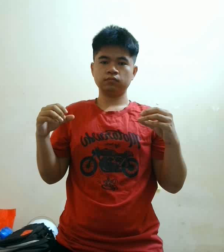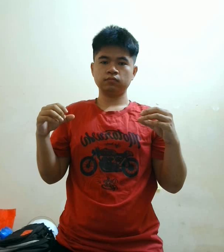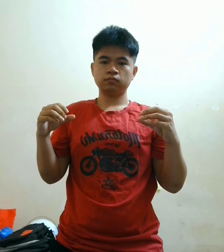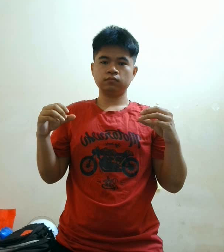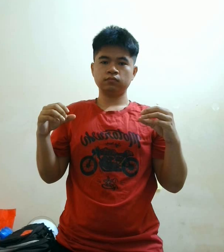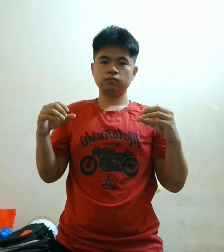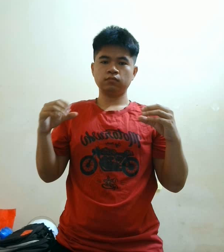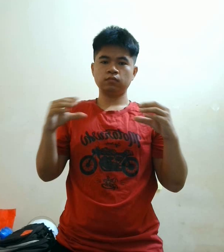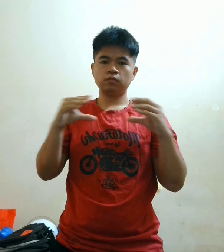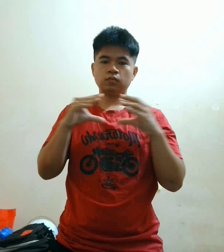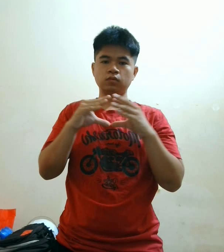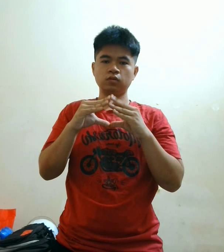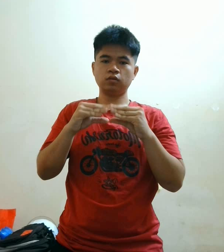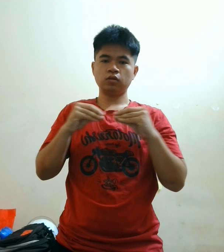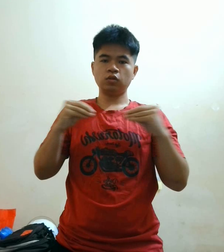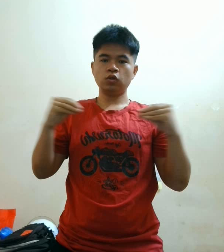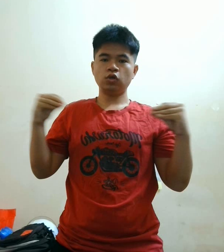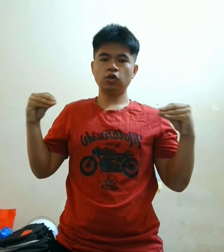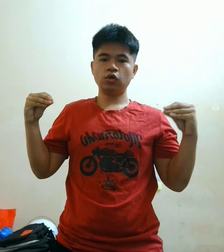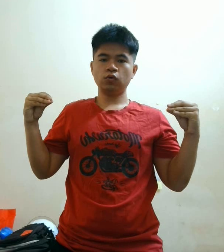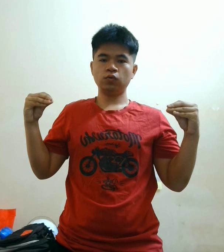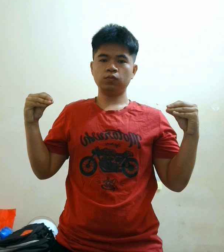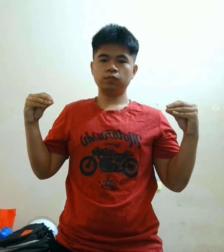nhieu